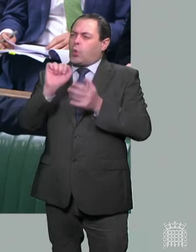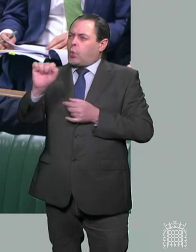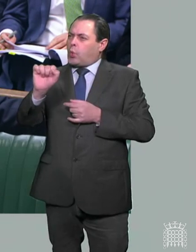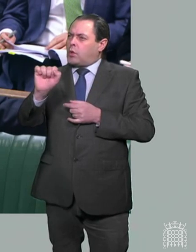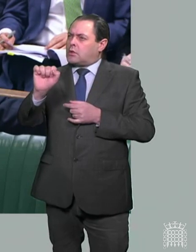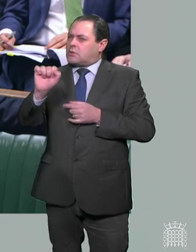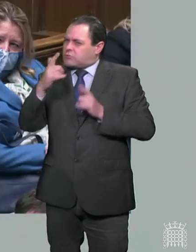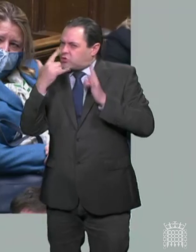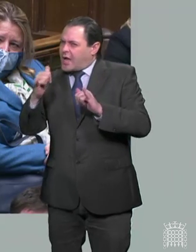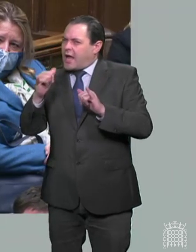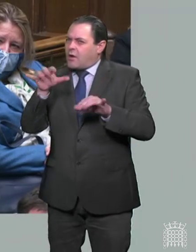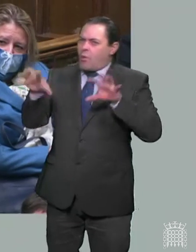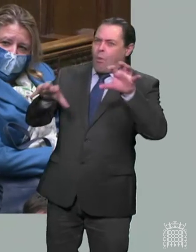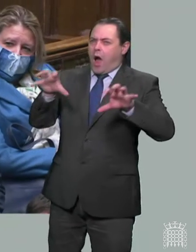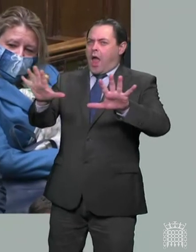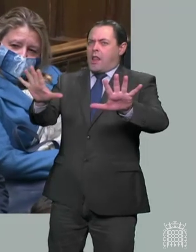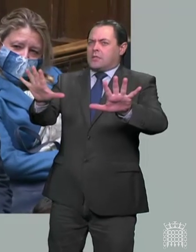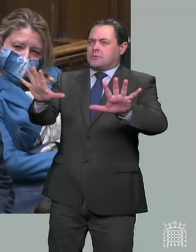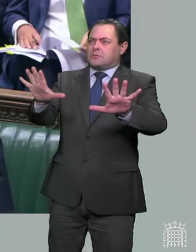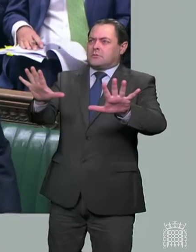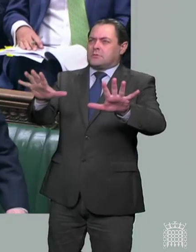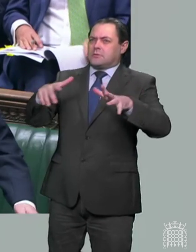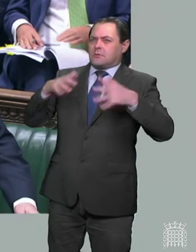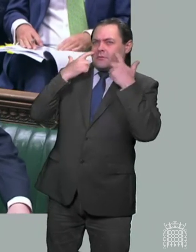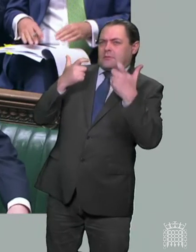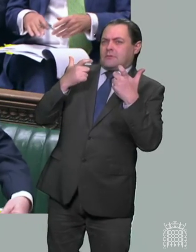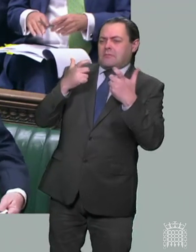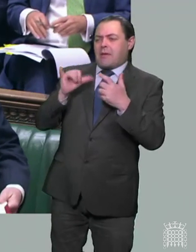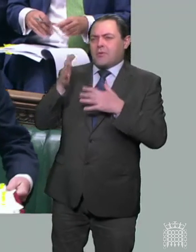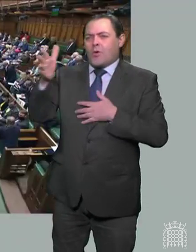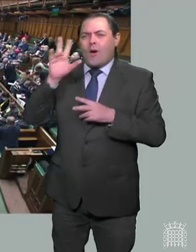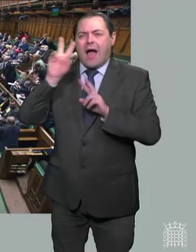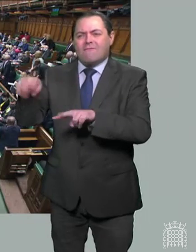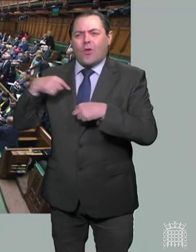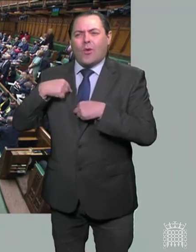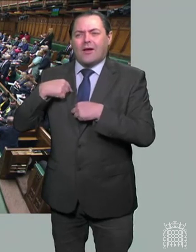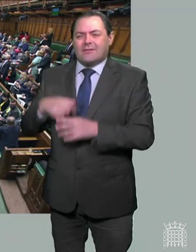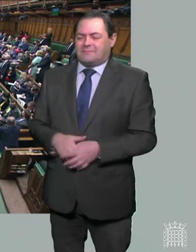I will do my utmost to come and inspect them.